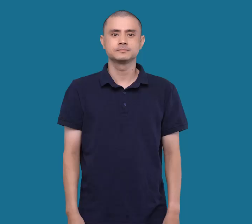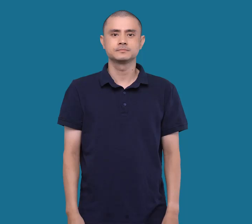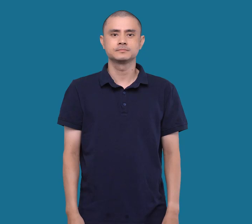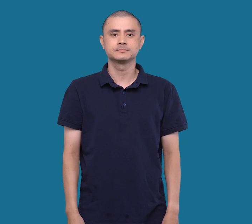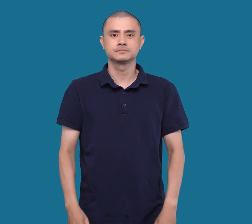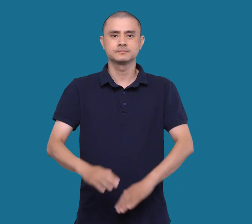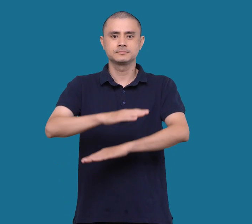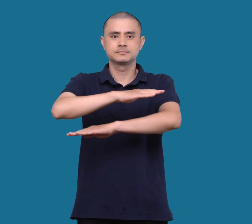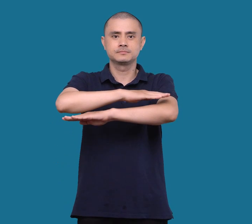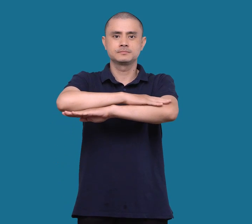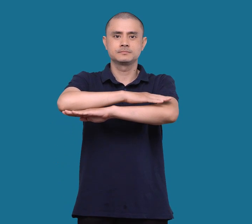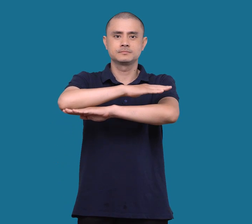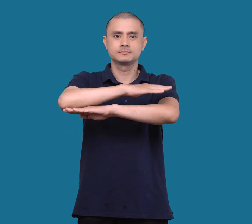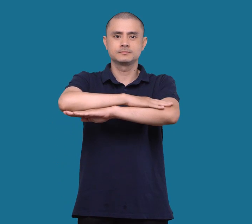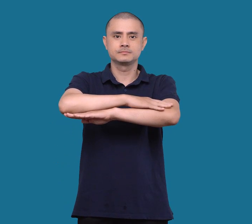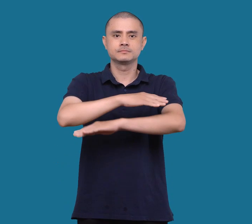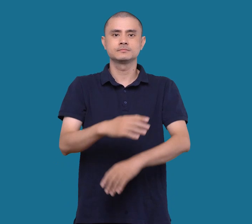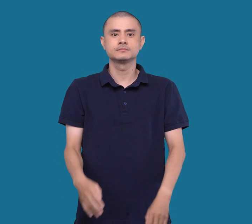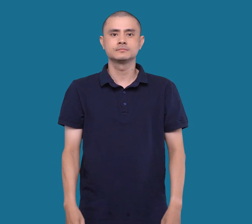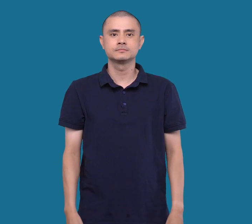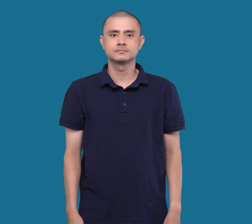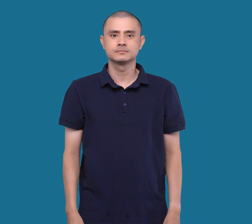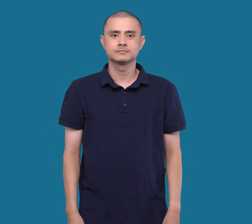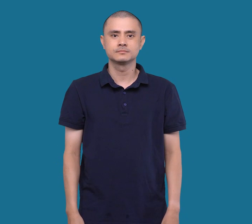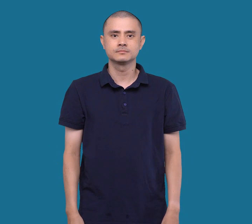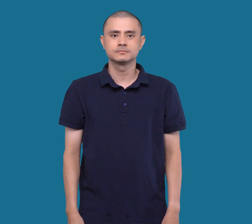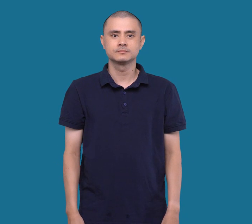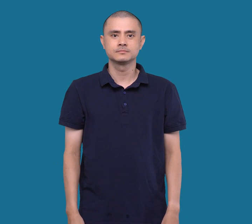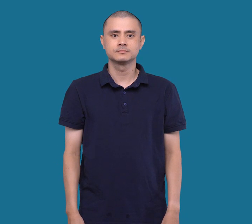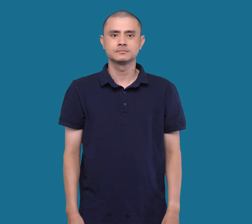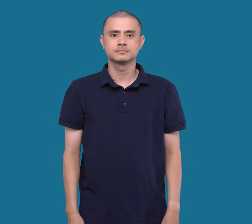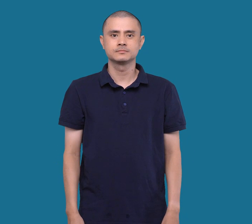tiếp tân